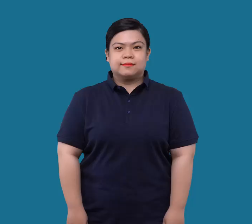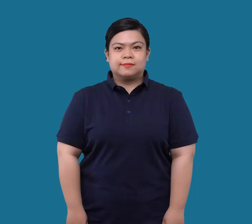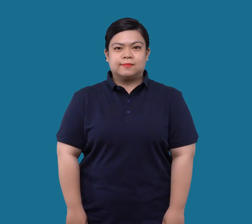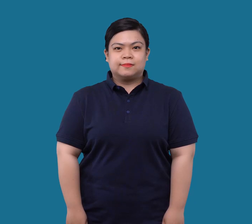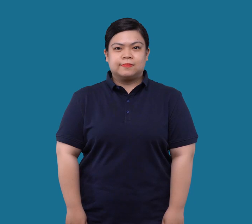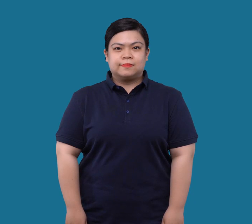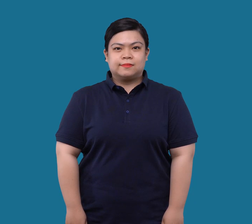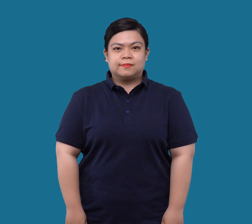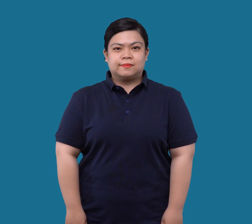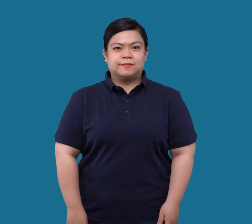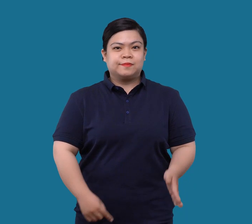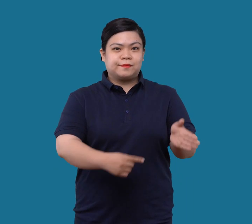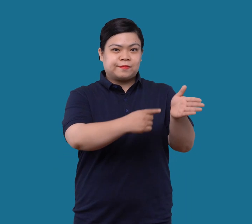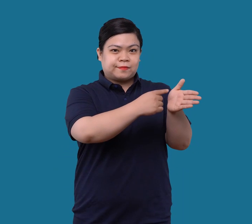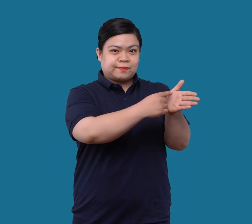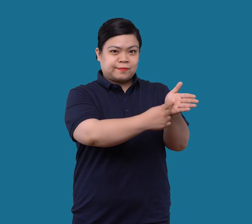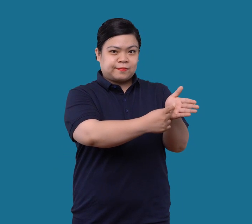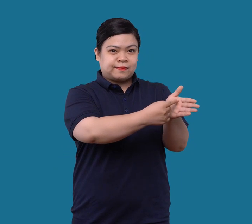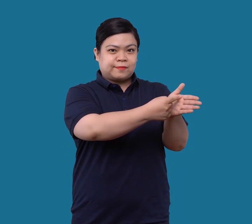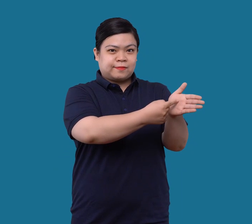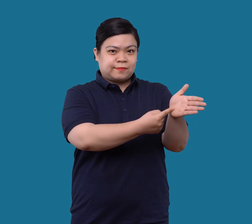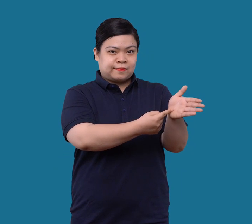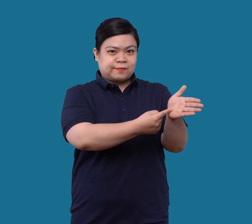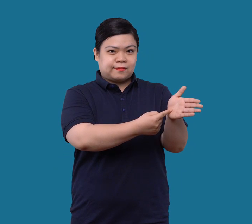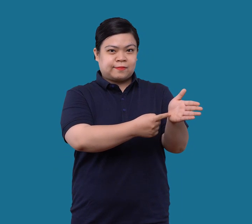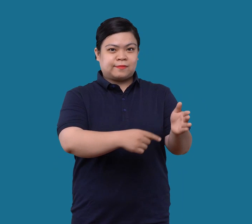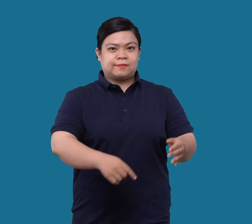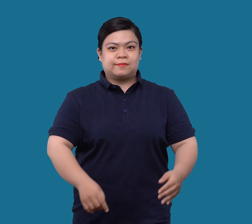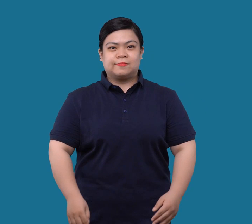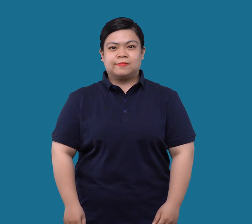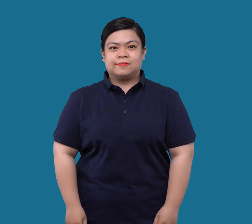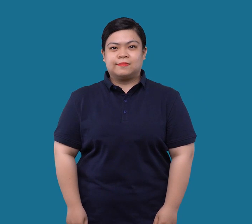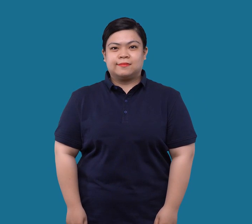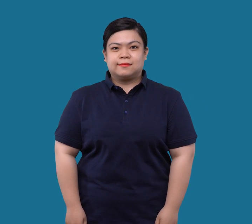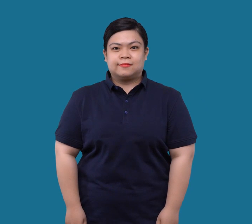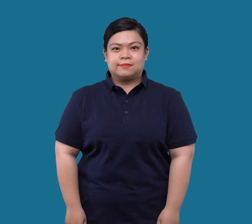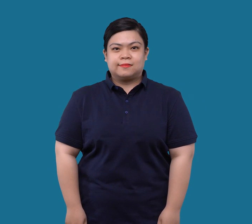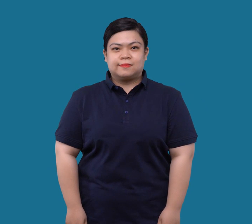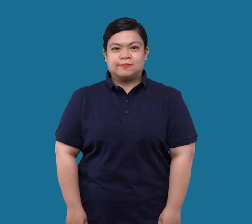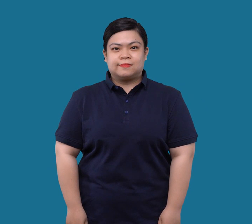bảng nhân